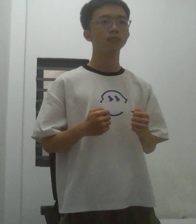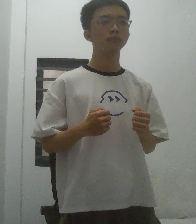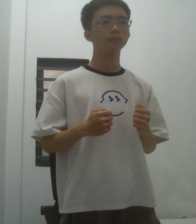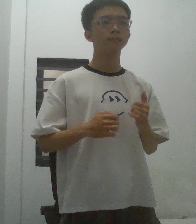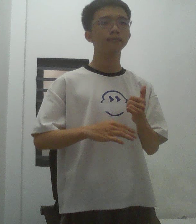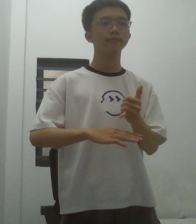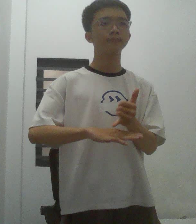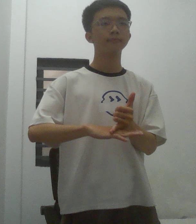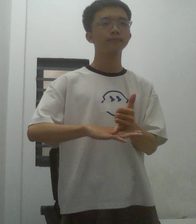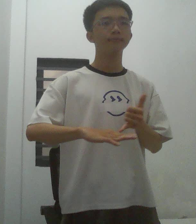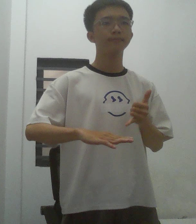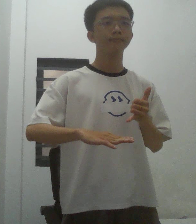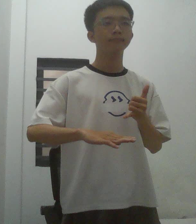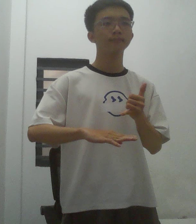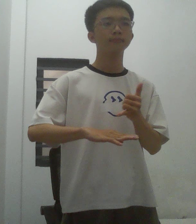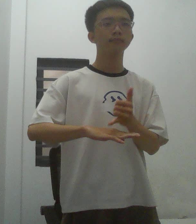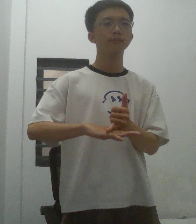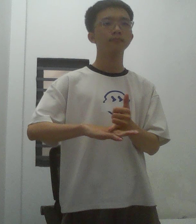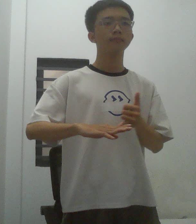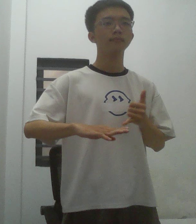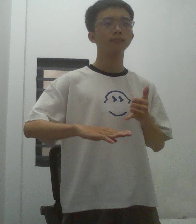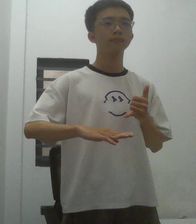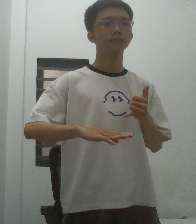cuoi tuan